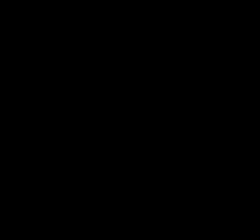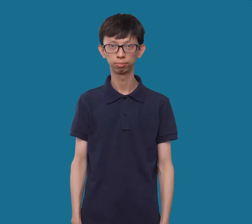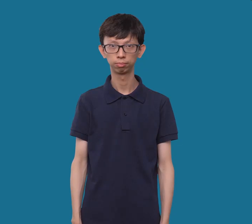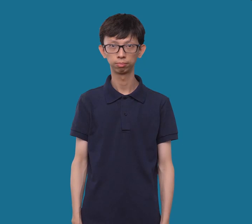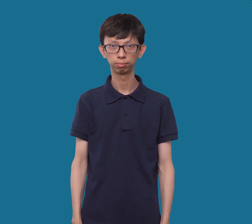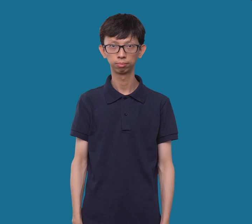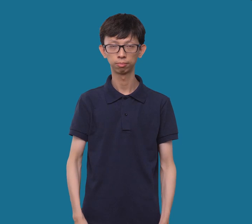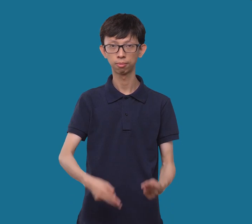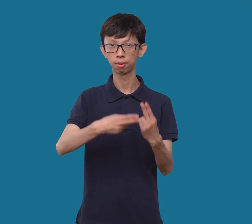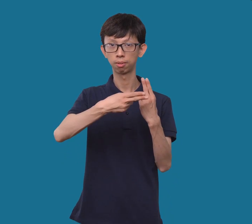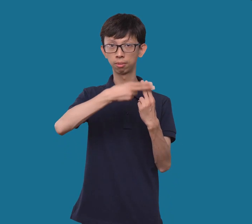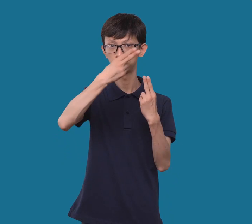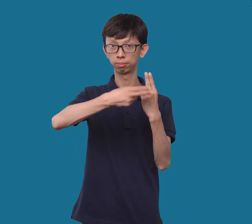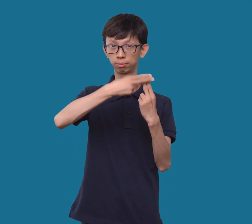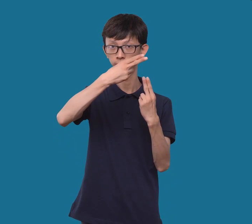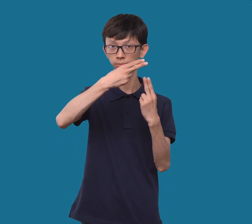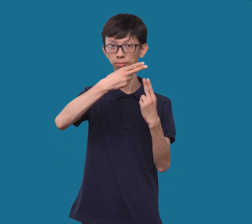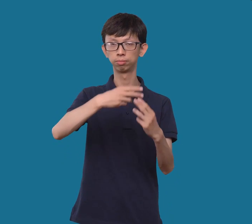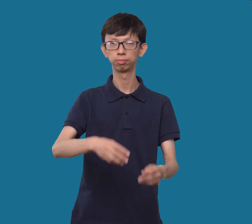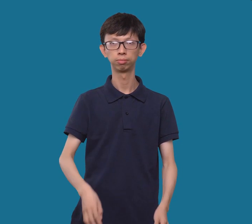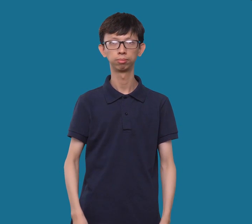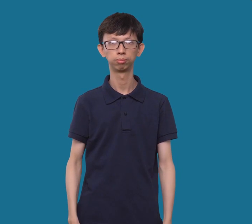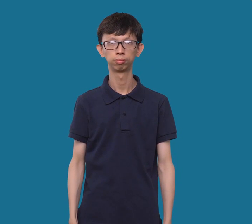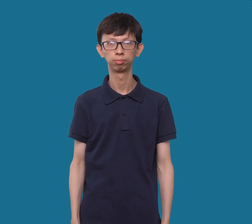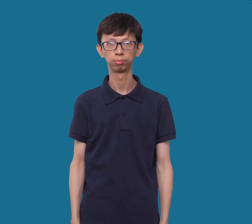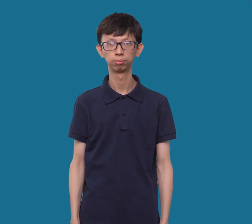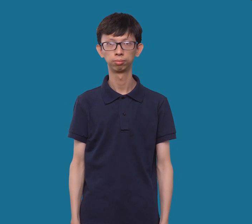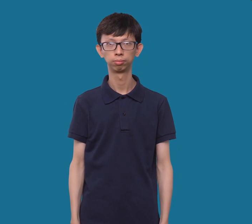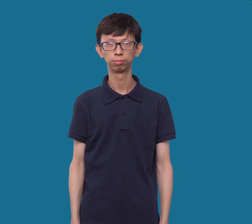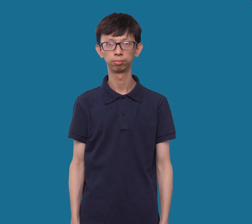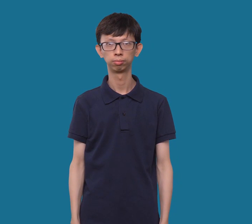nhân cách hoá